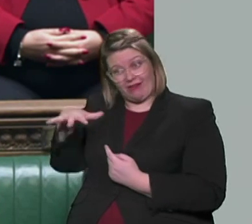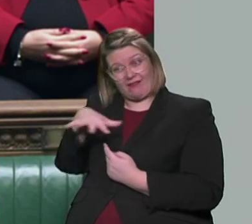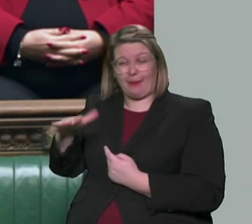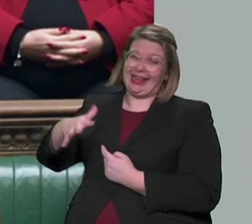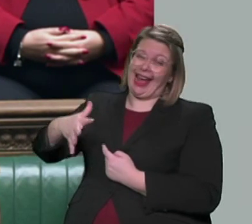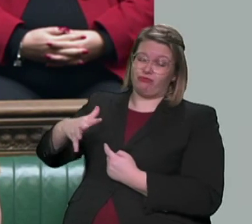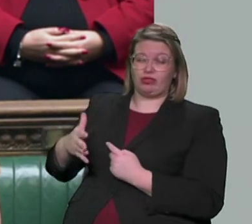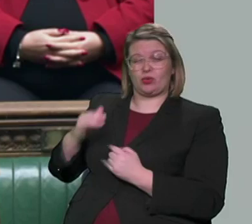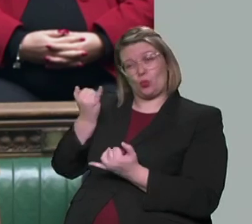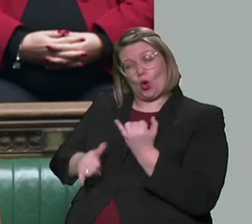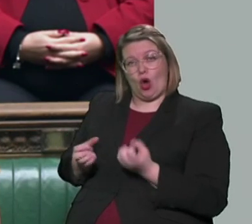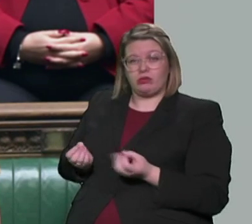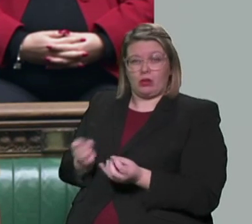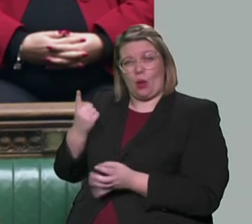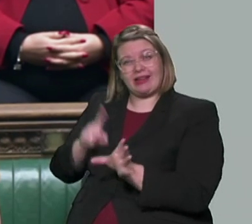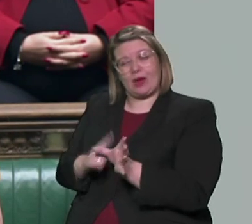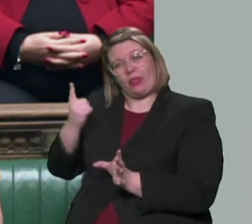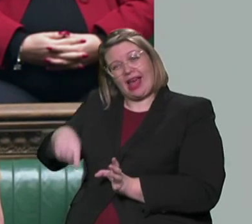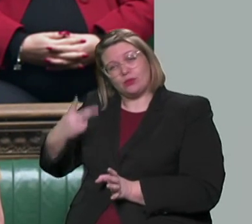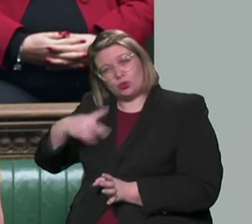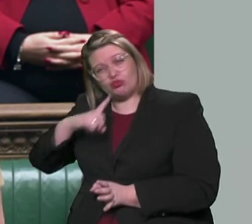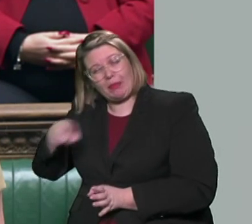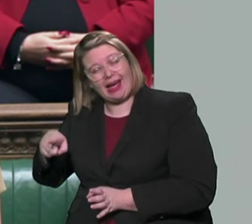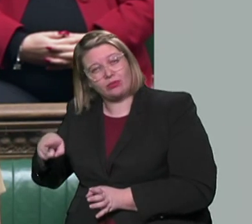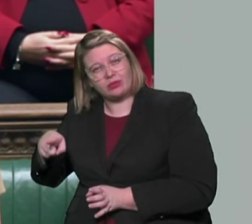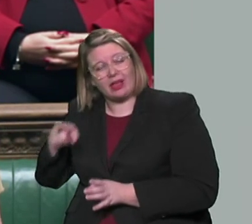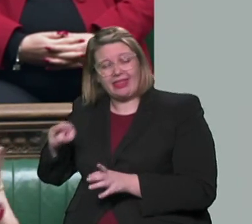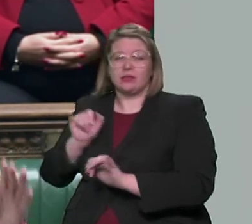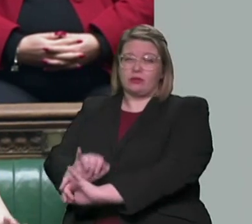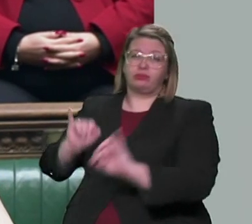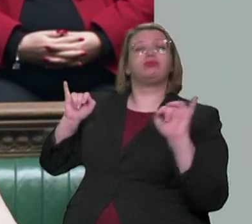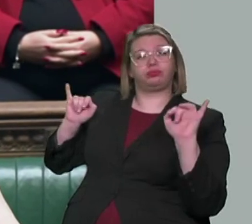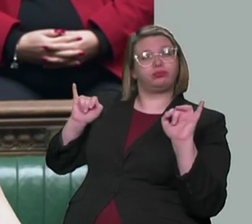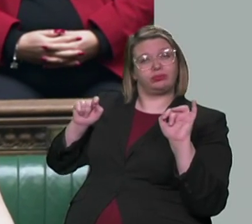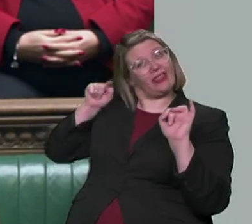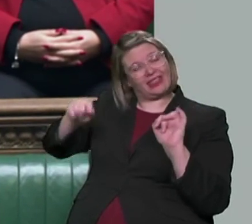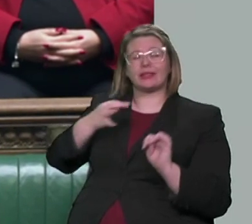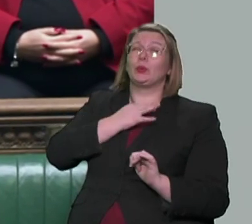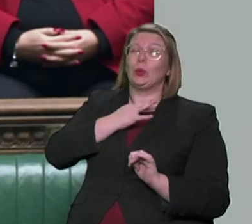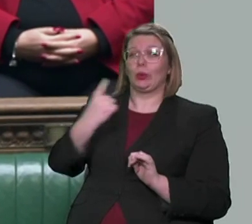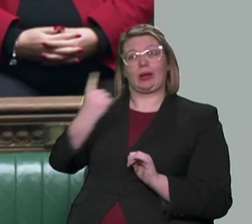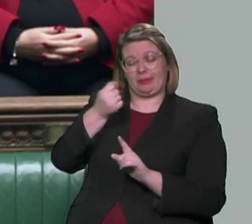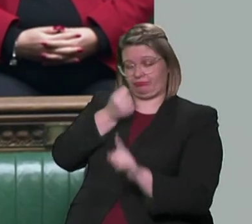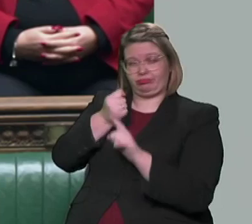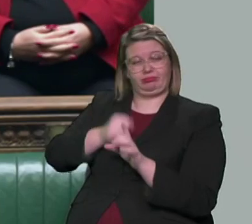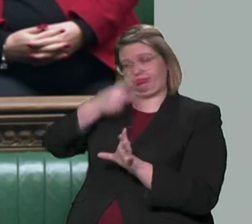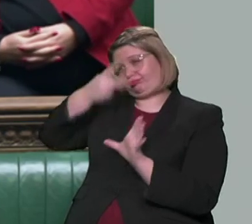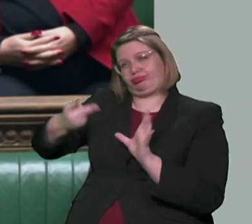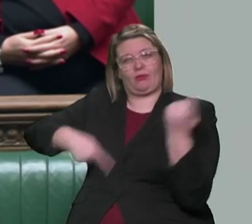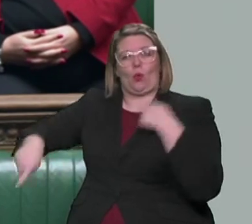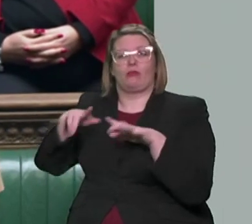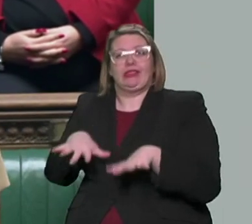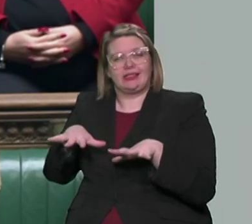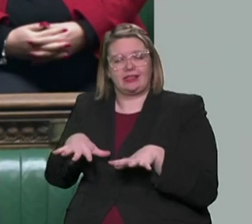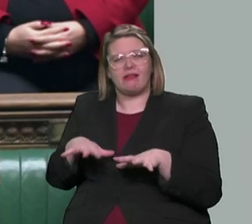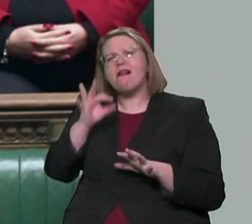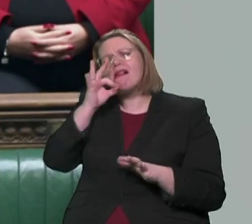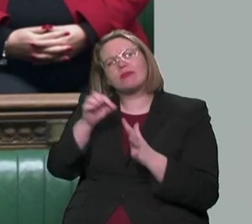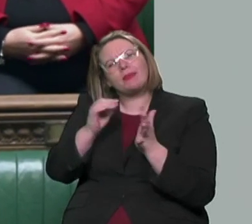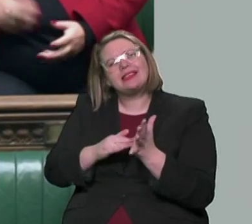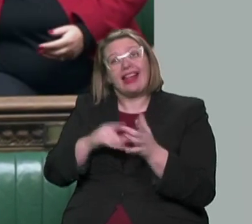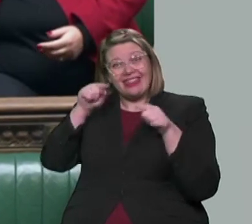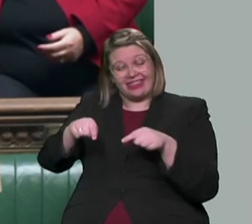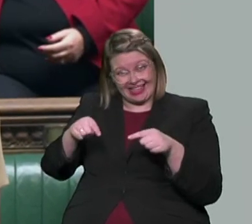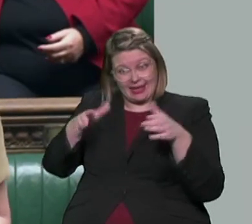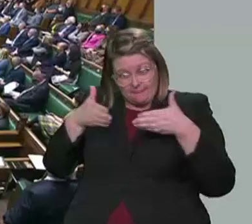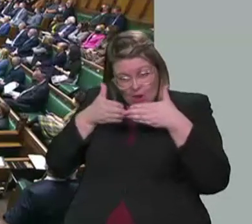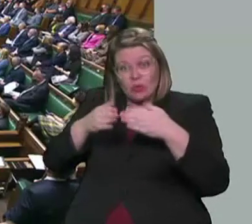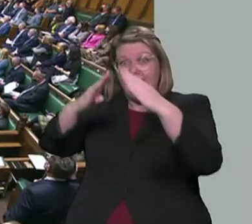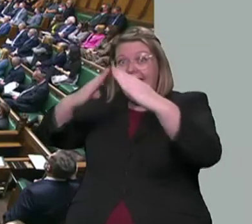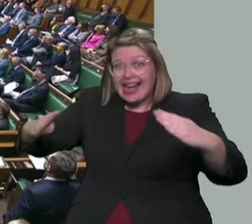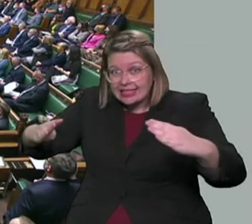This is an iceberg, right ahead of us, so will the Prime Minister finally stop and change course—